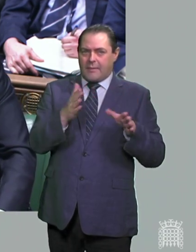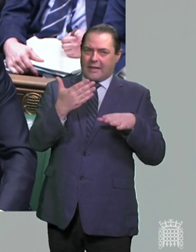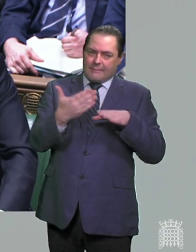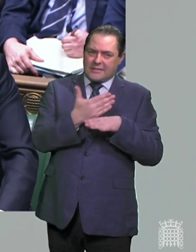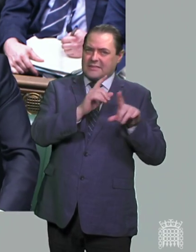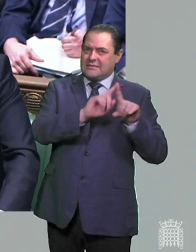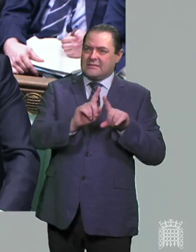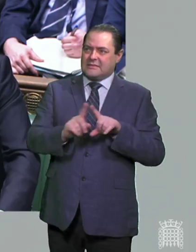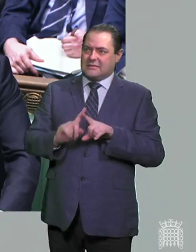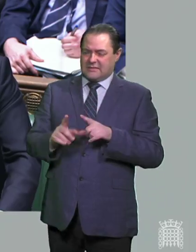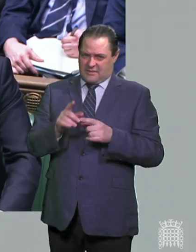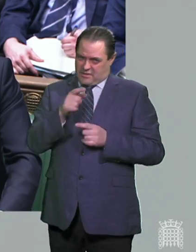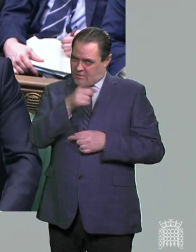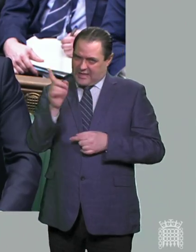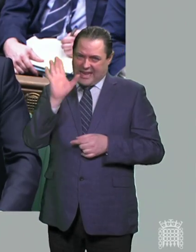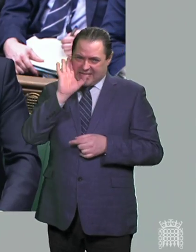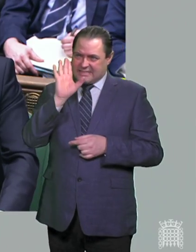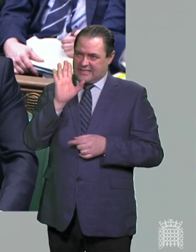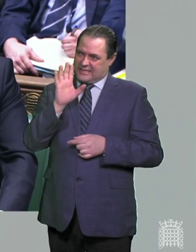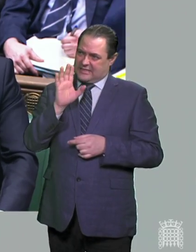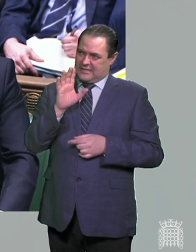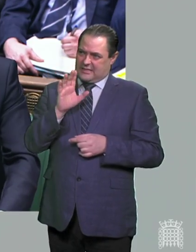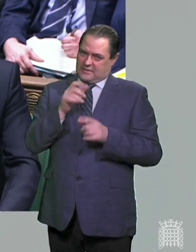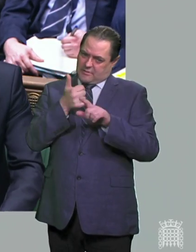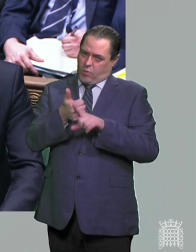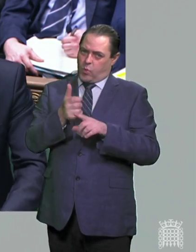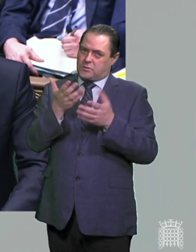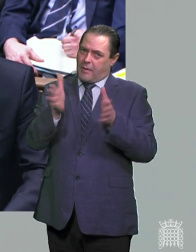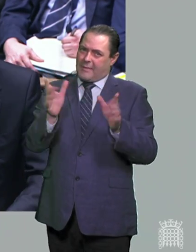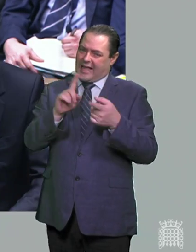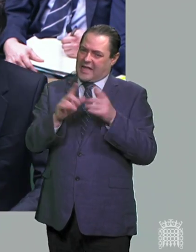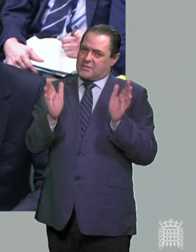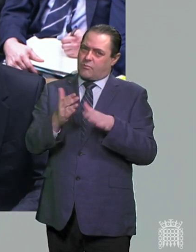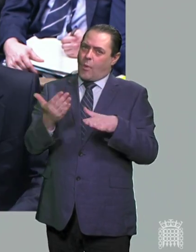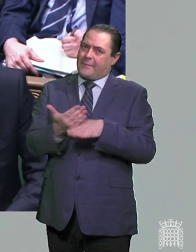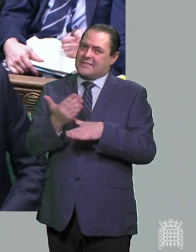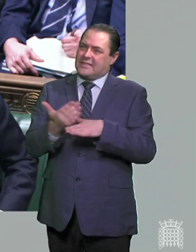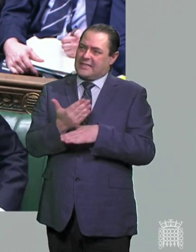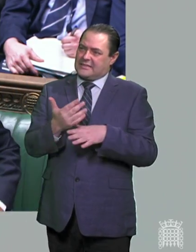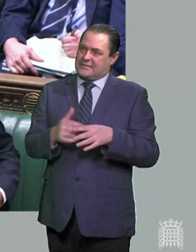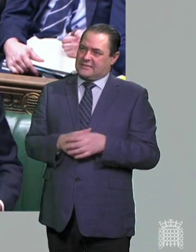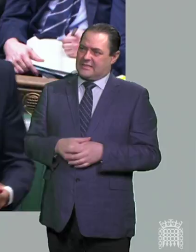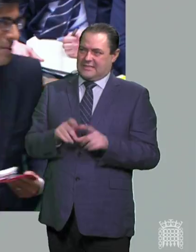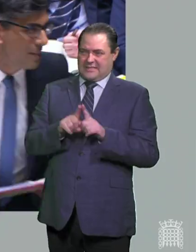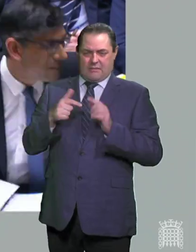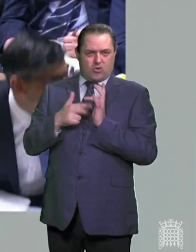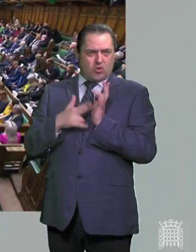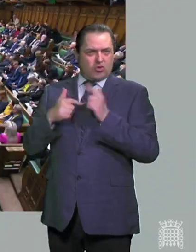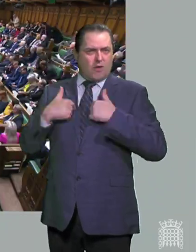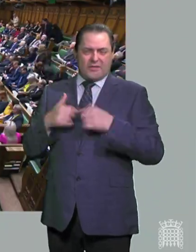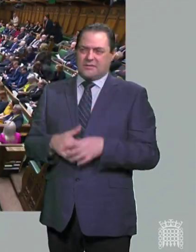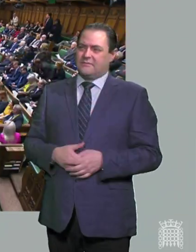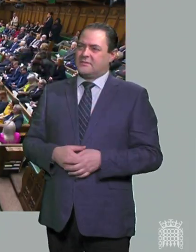I urge Opposition parties to listen and to stand up for the public and small businesses, just as the Conservatives do.